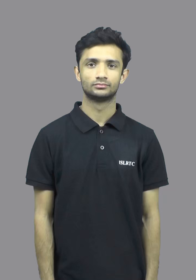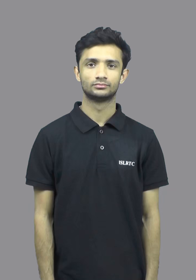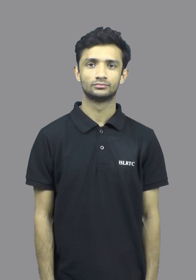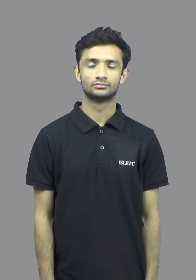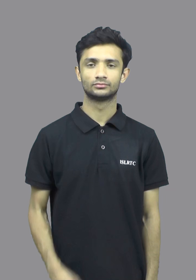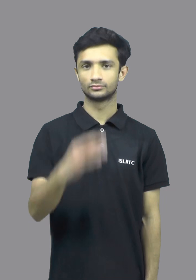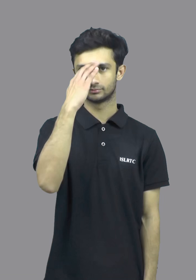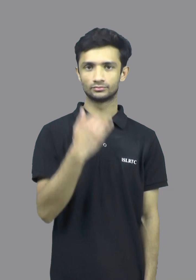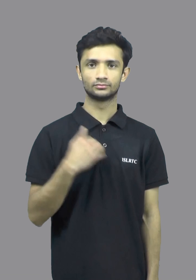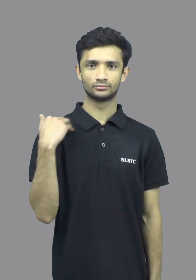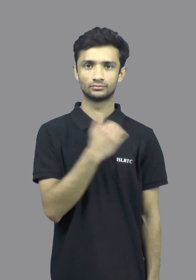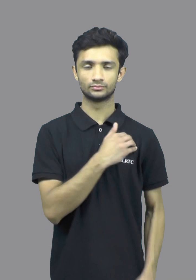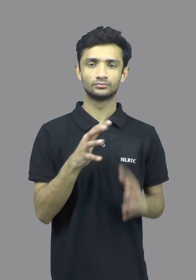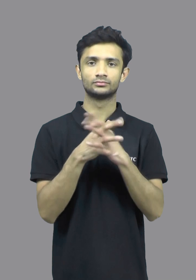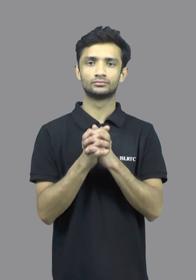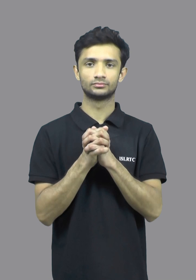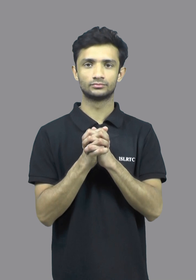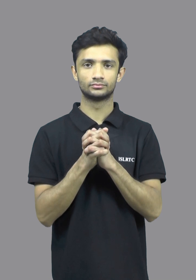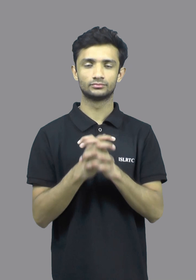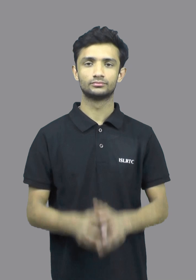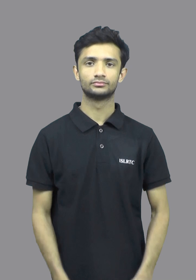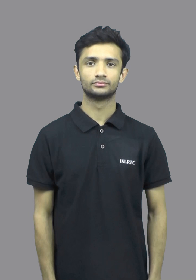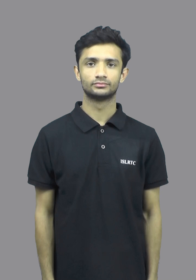Christianity Christian